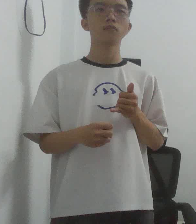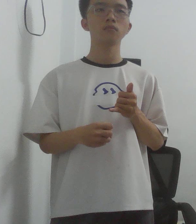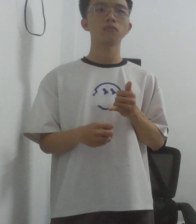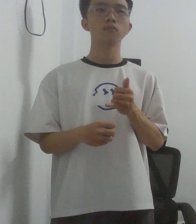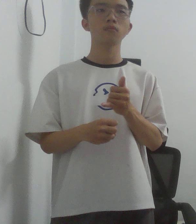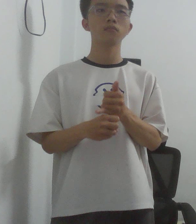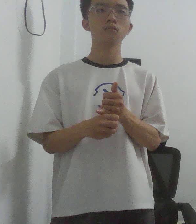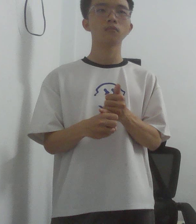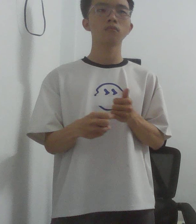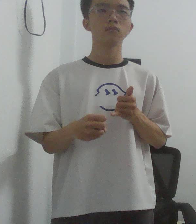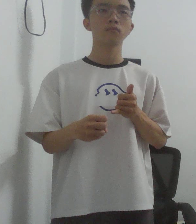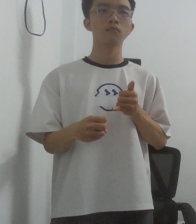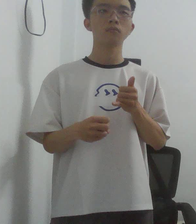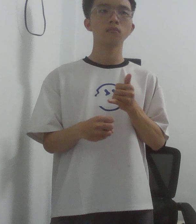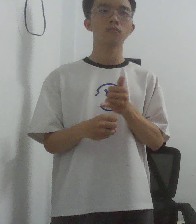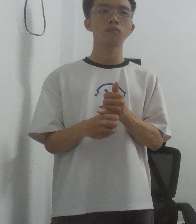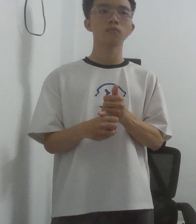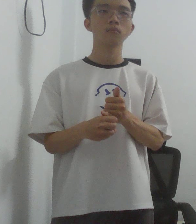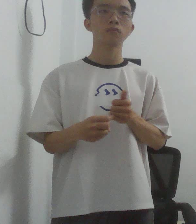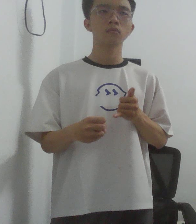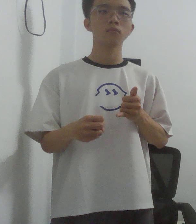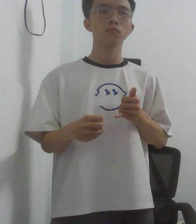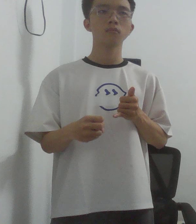cuoi nam